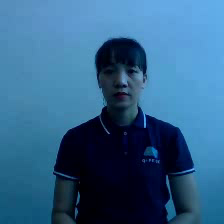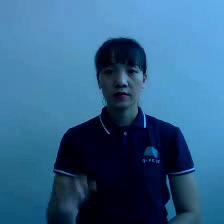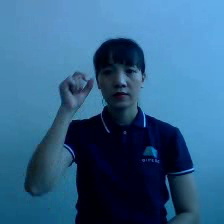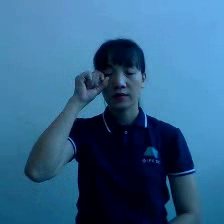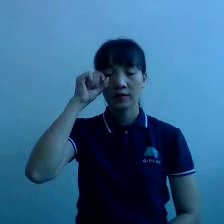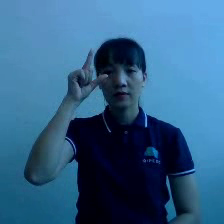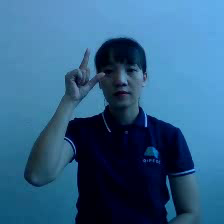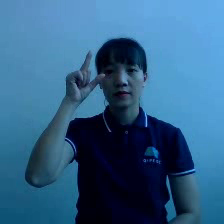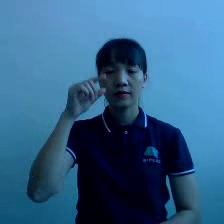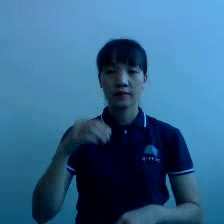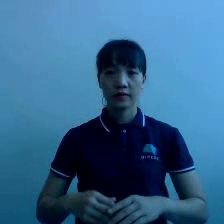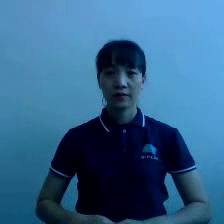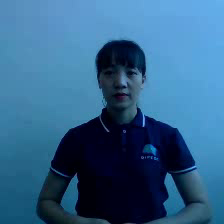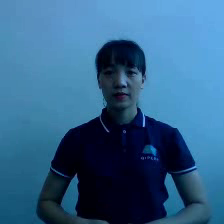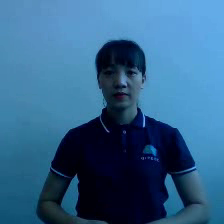Thức dậy